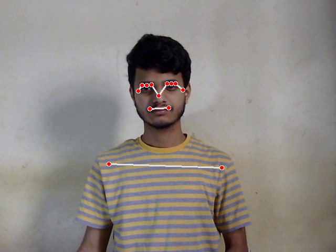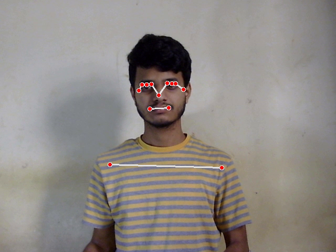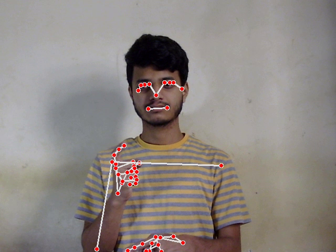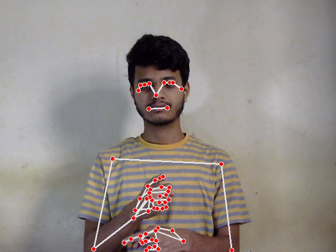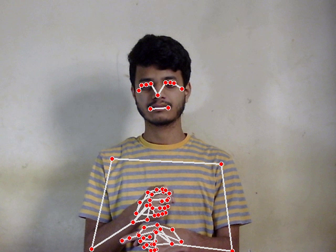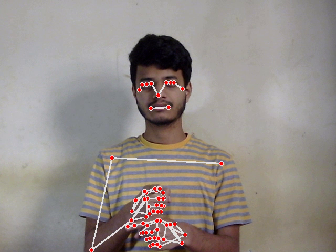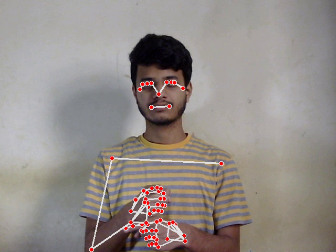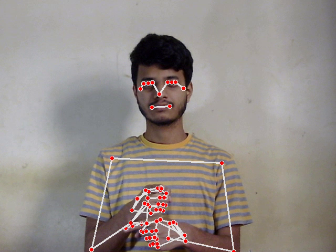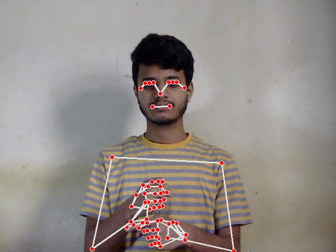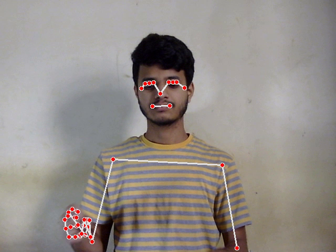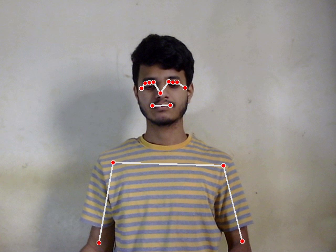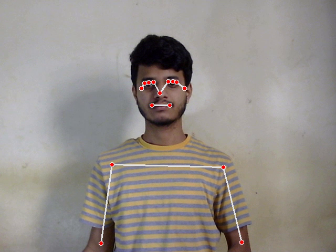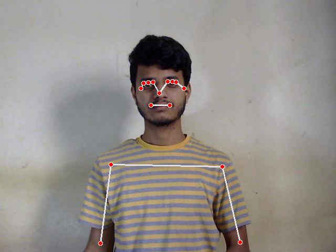right